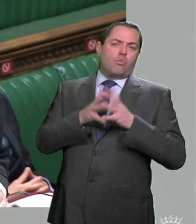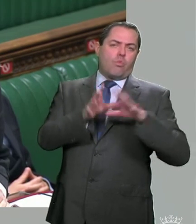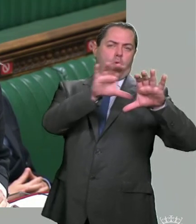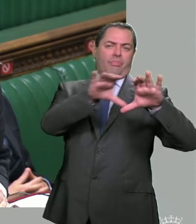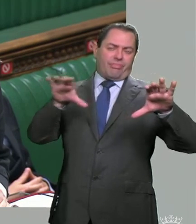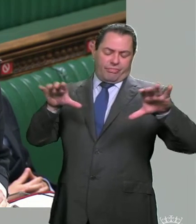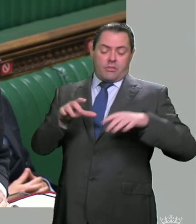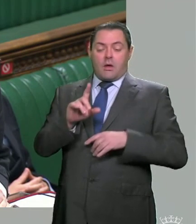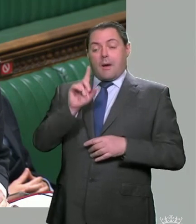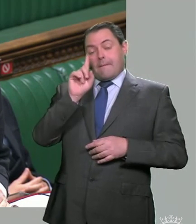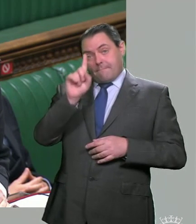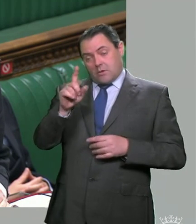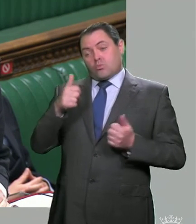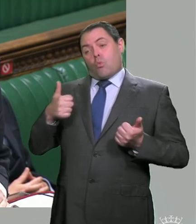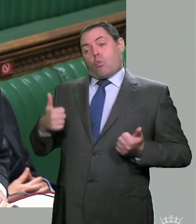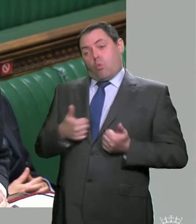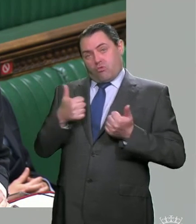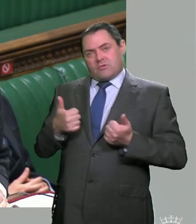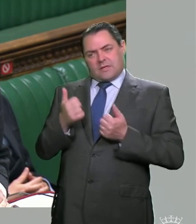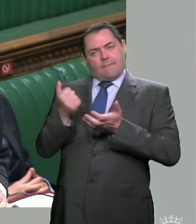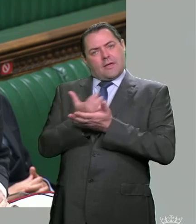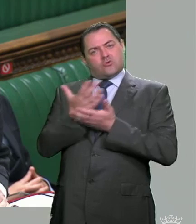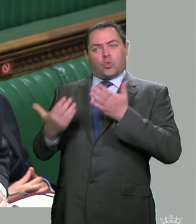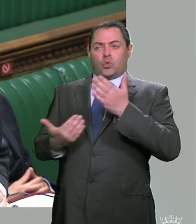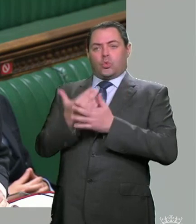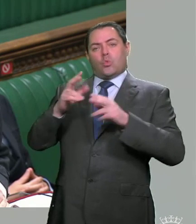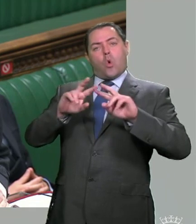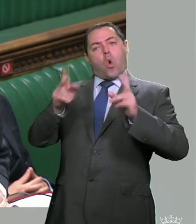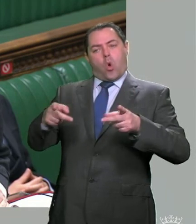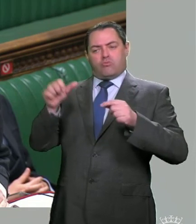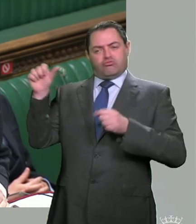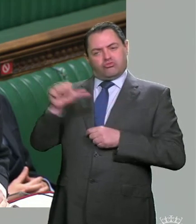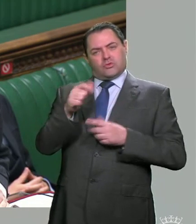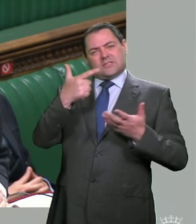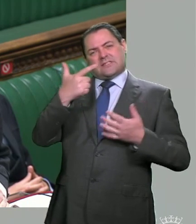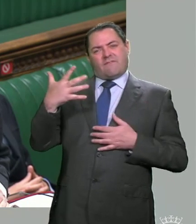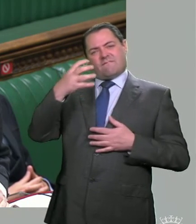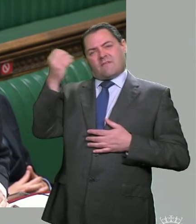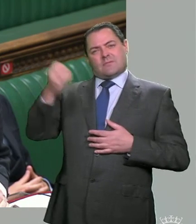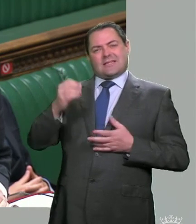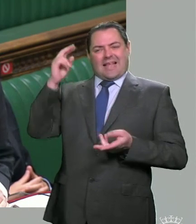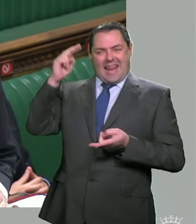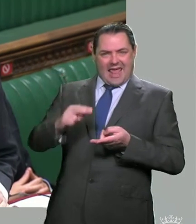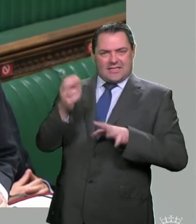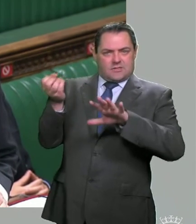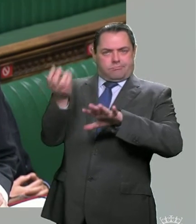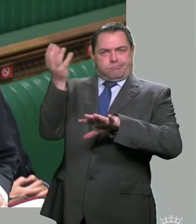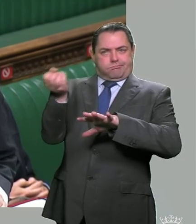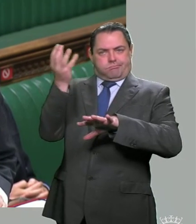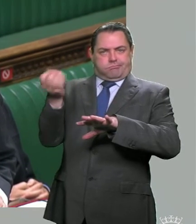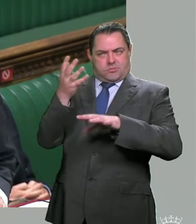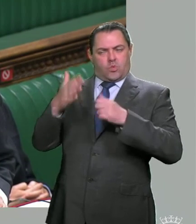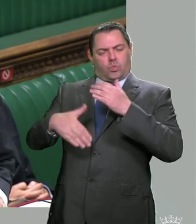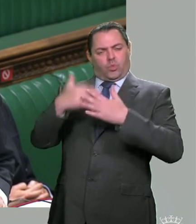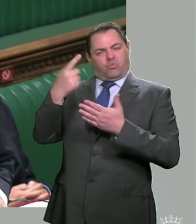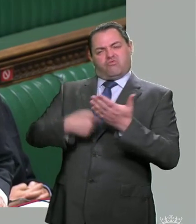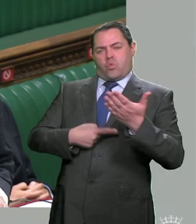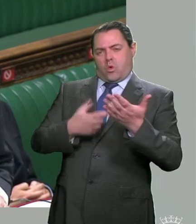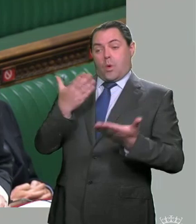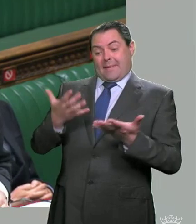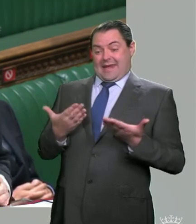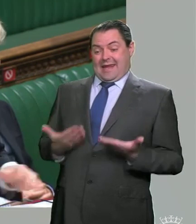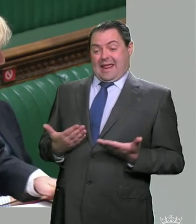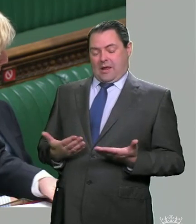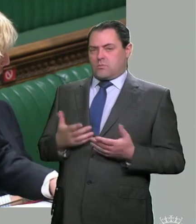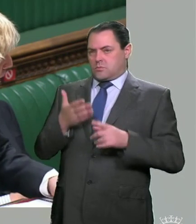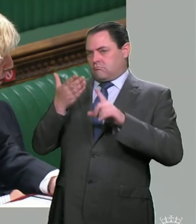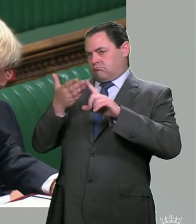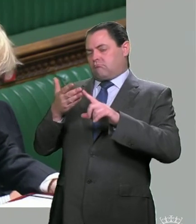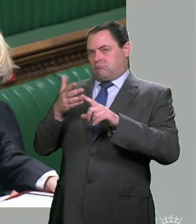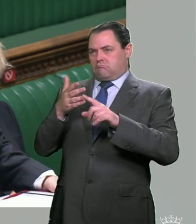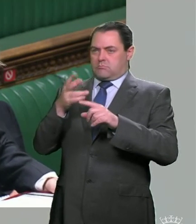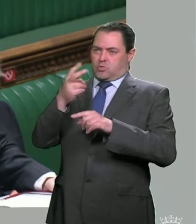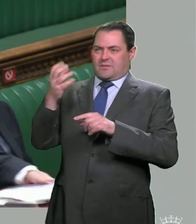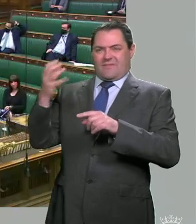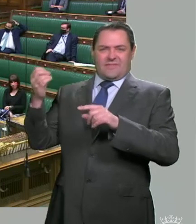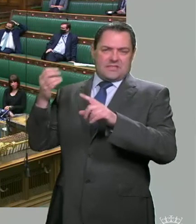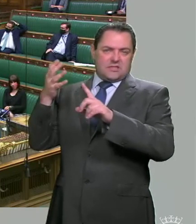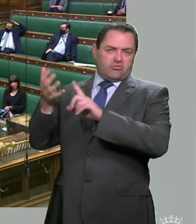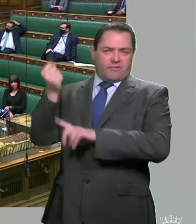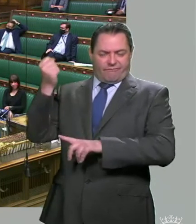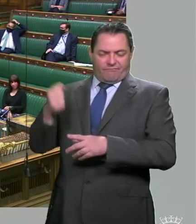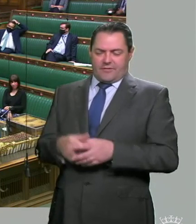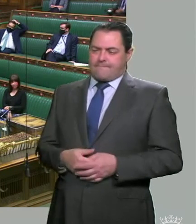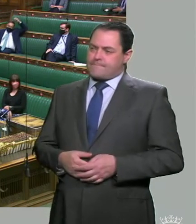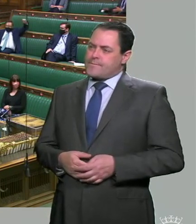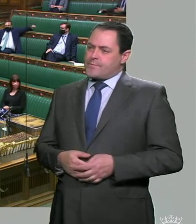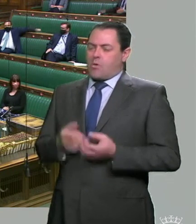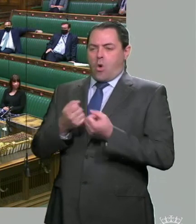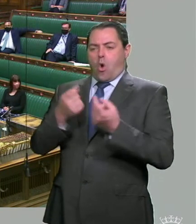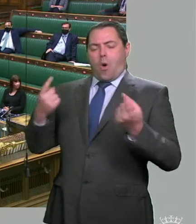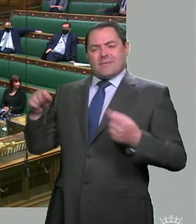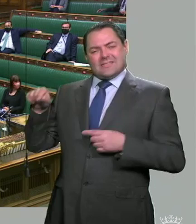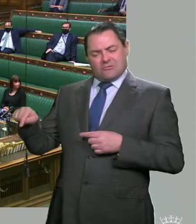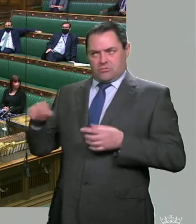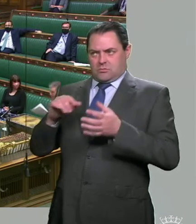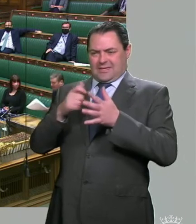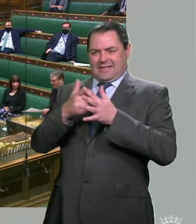What we are already doing is tightening our standards to ensure that new homes produce at least 75% lower carbon dioxide emissions compared to current standards, on our way to net zero by 2050.